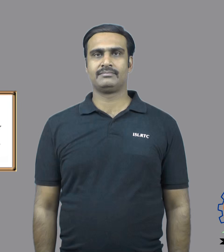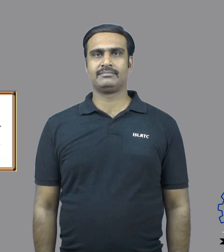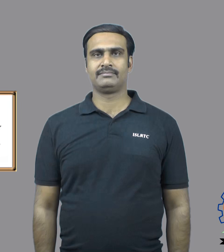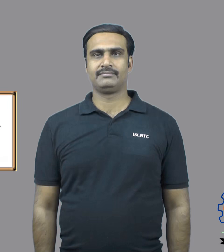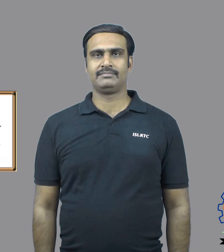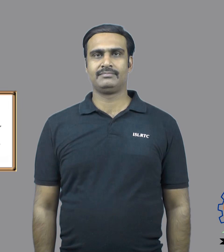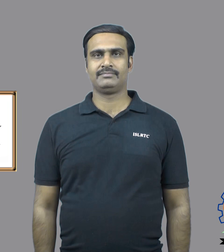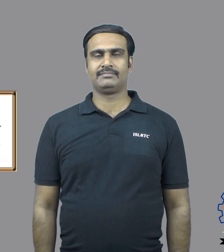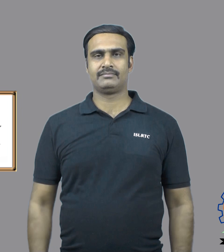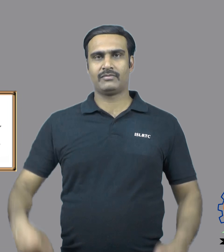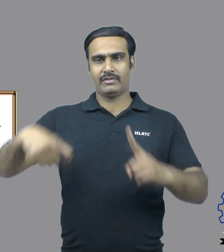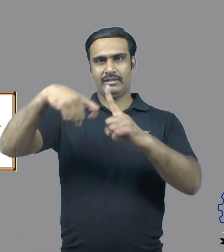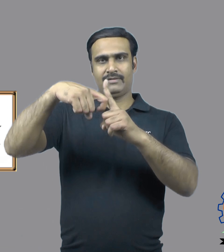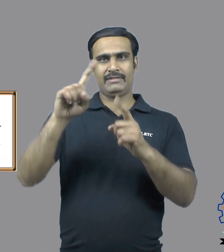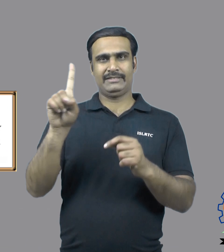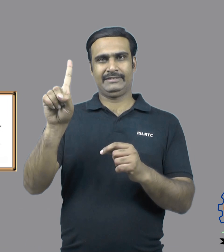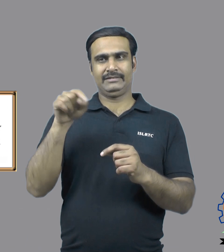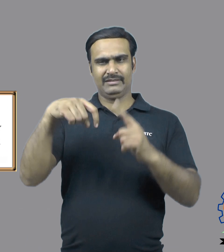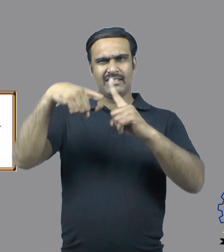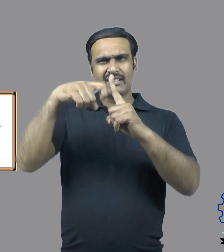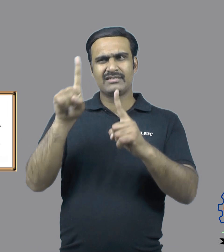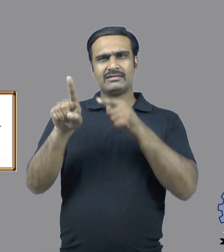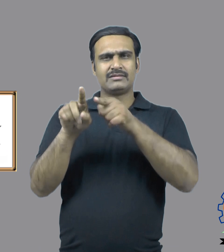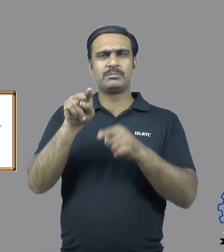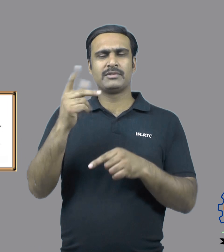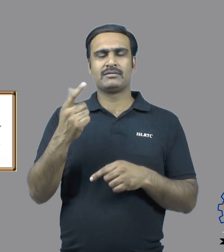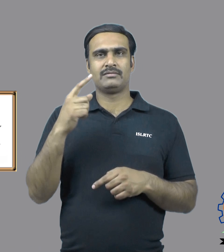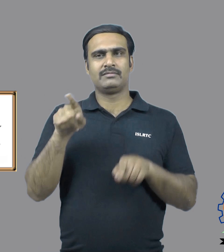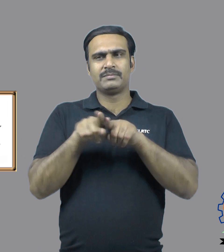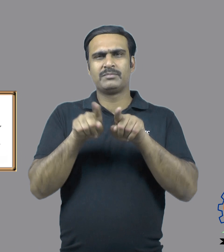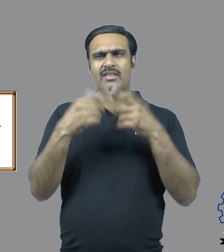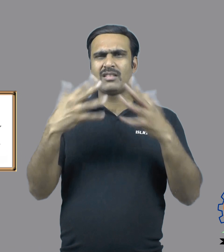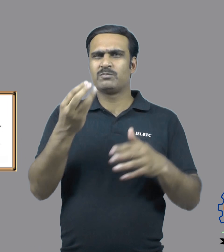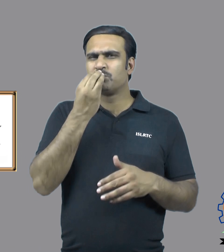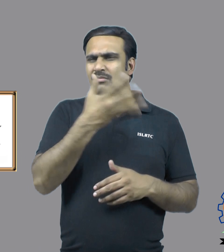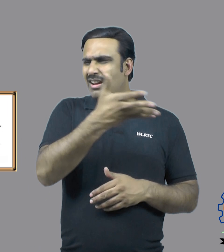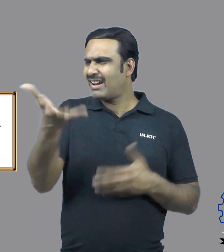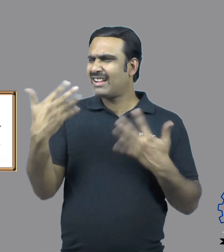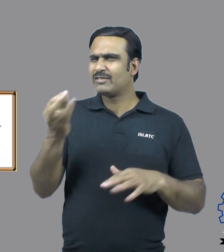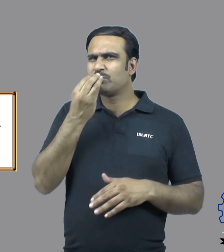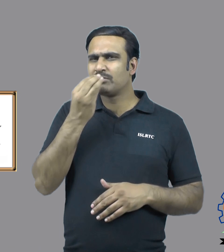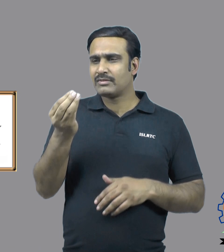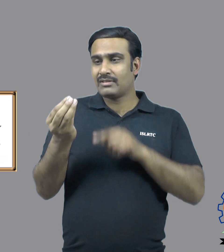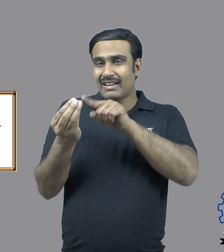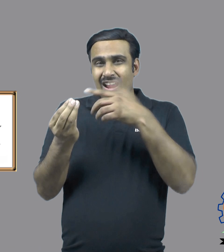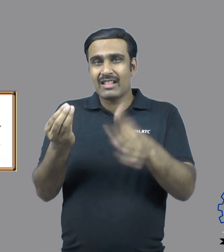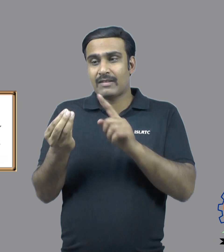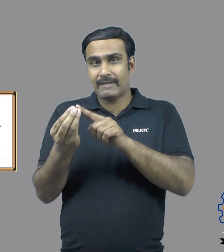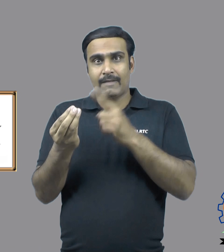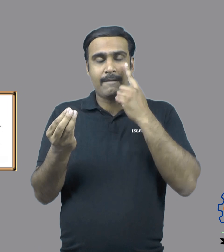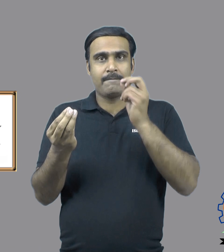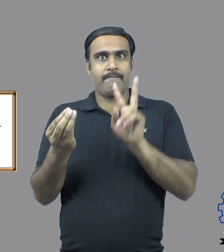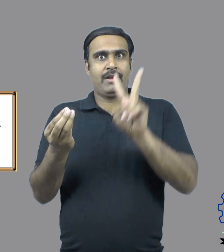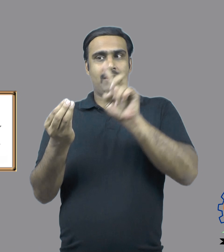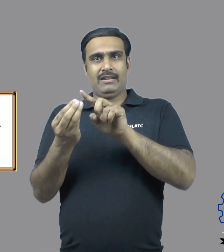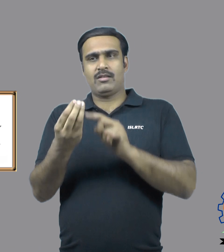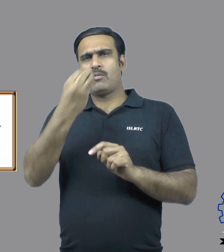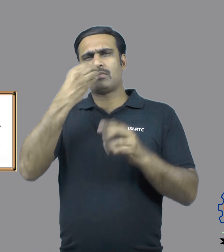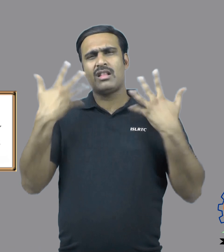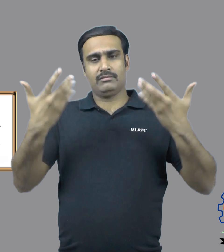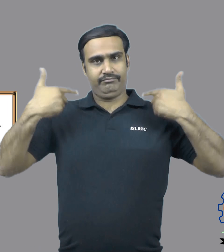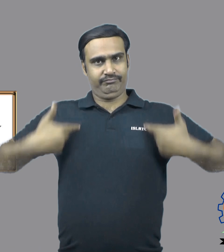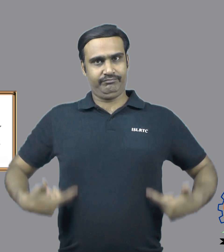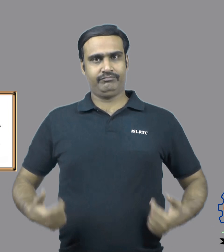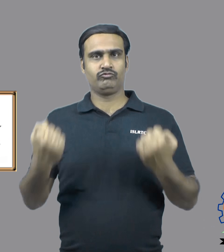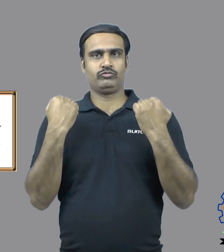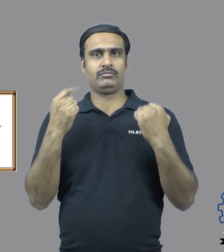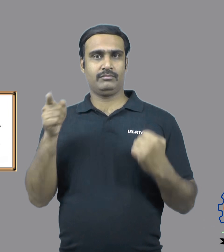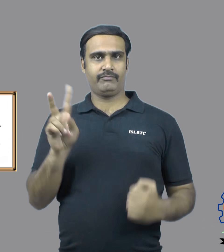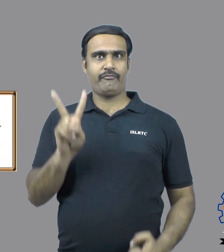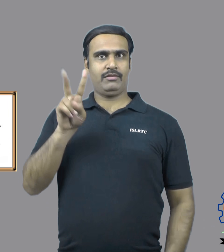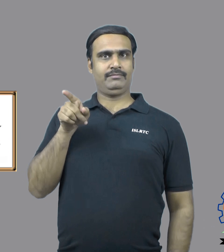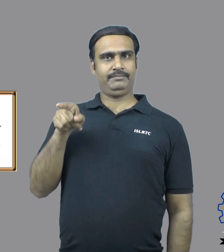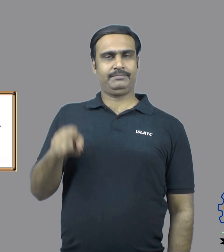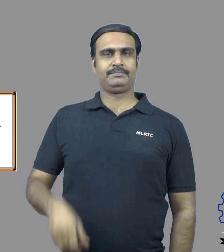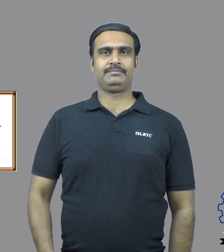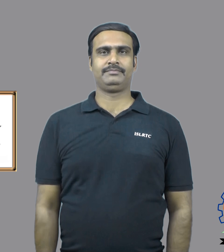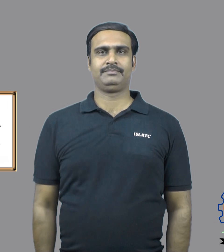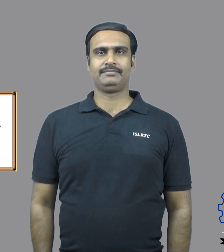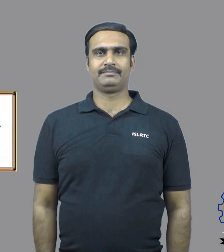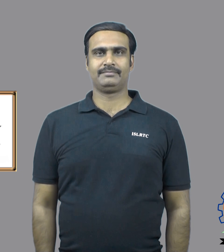Vitamin K1